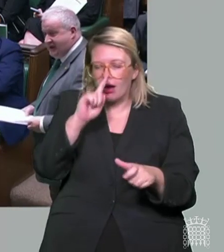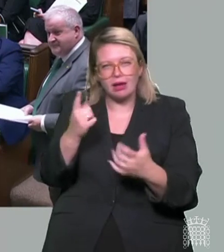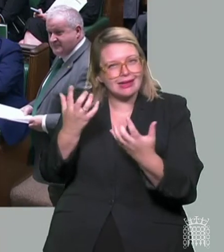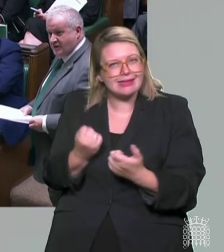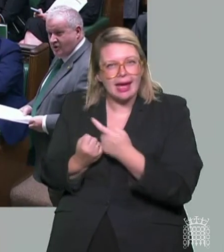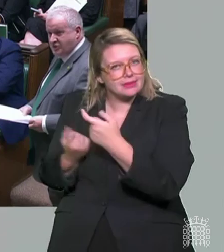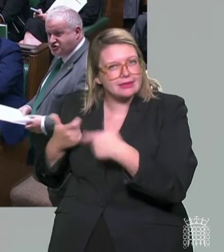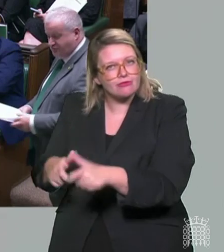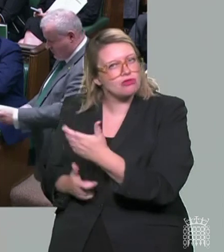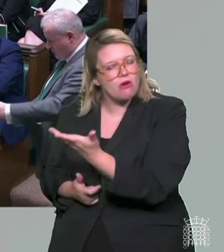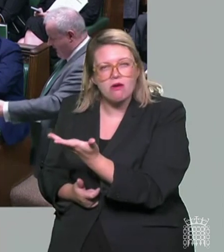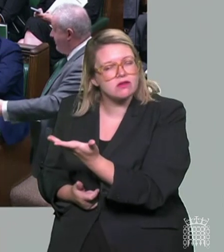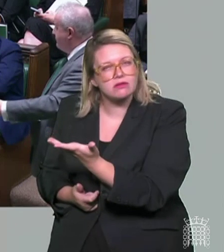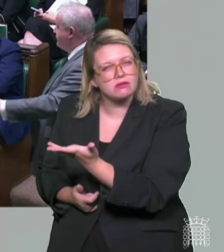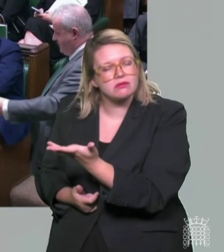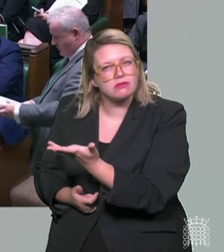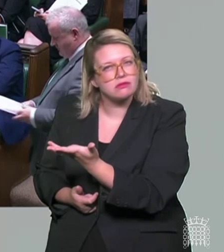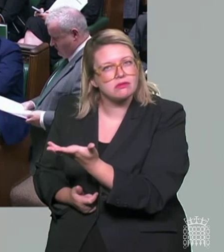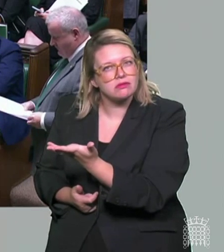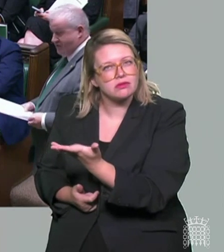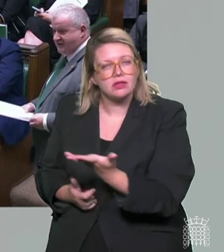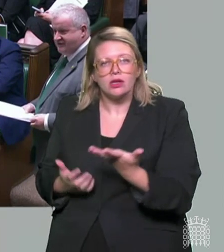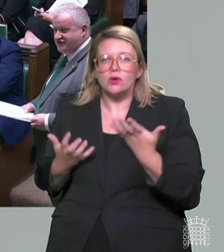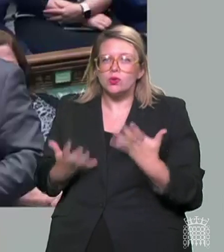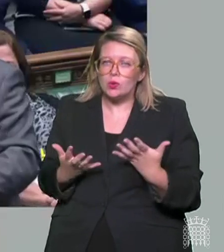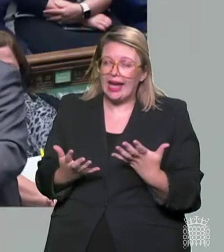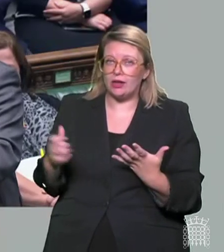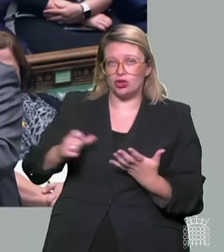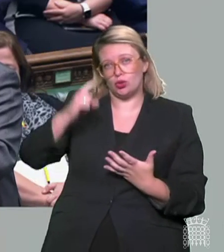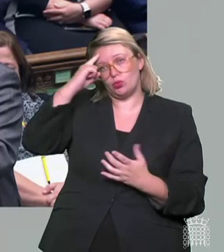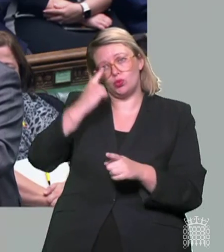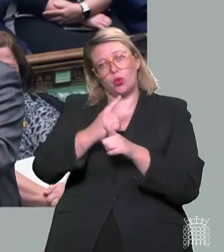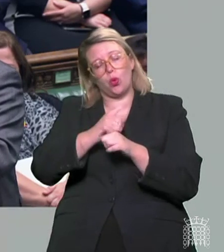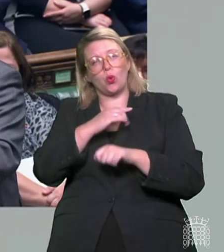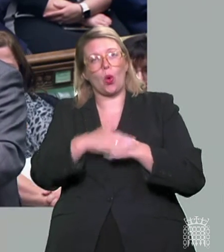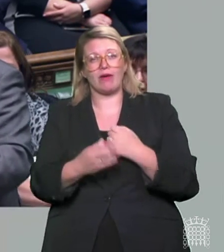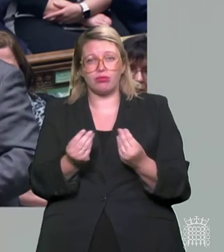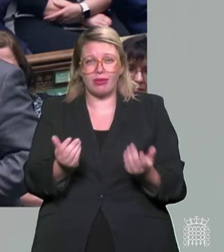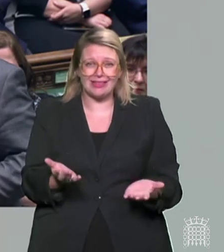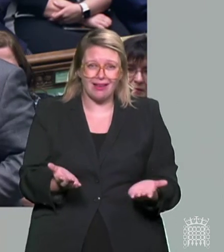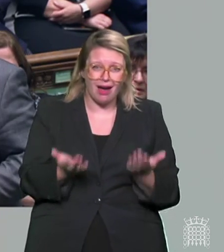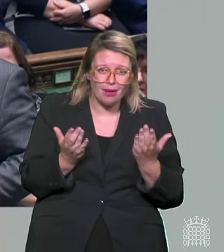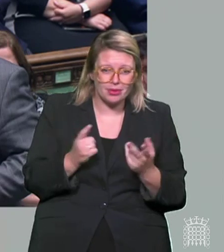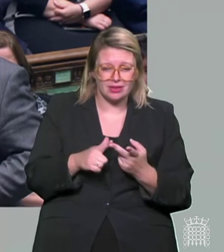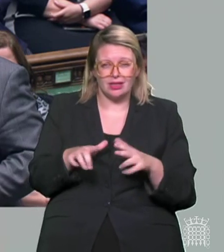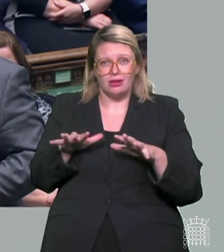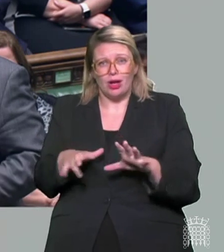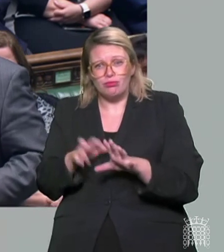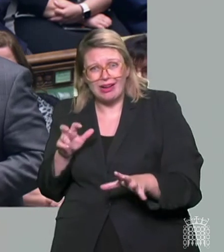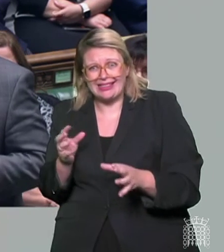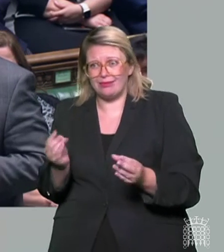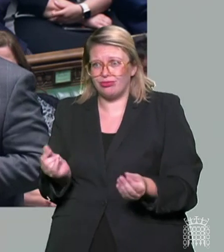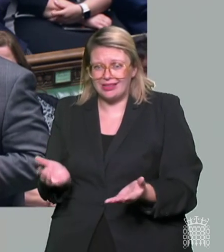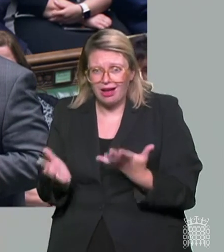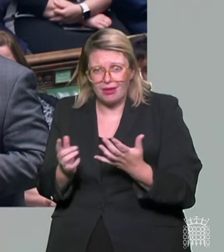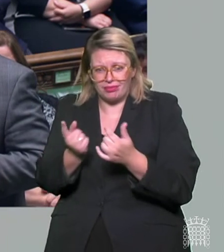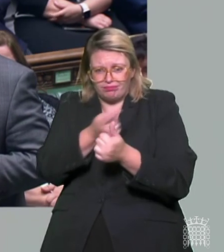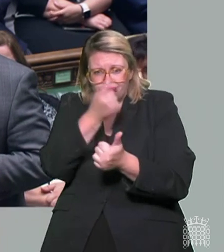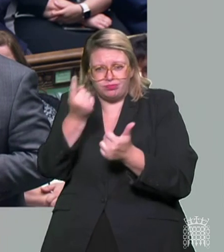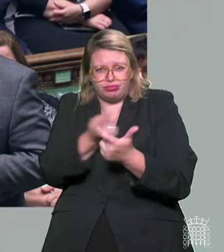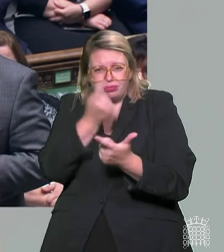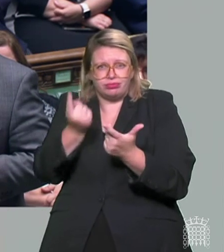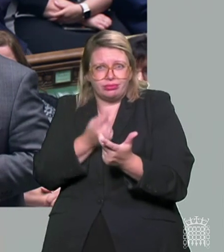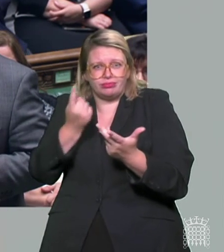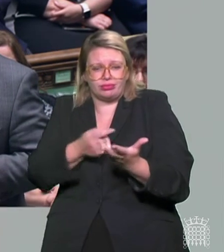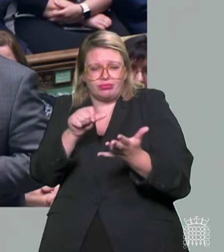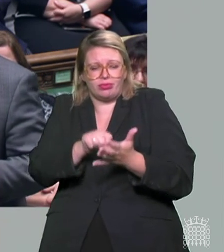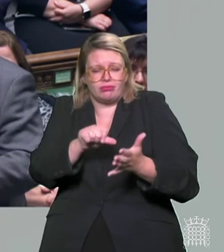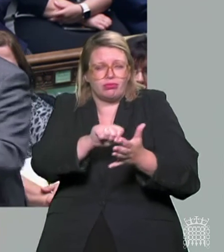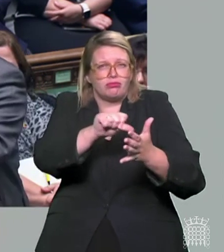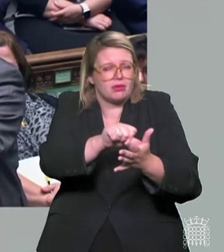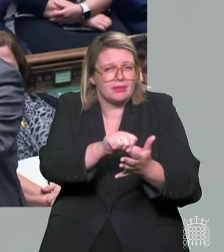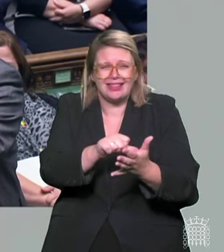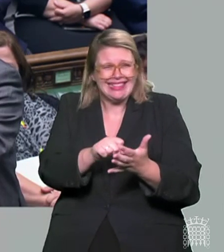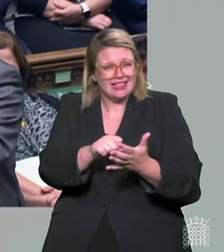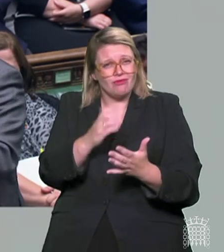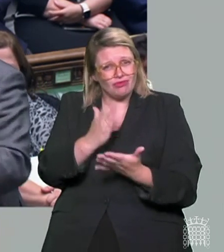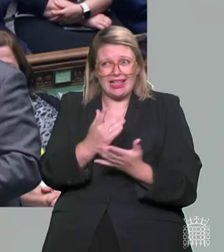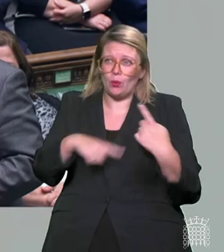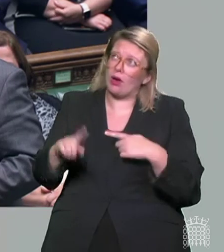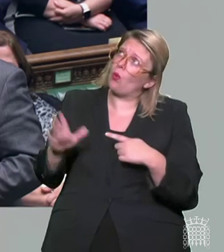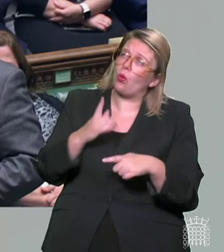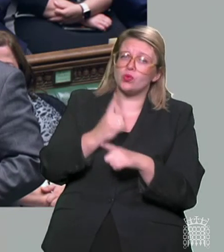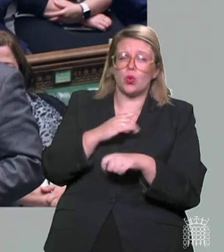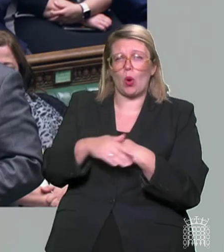Today we should be talking about the Tory cost of living crisis, soaring inflation and the growing costs of Brexit, but instead it is always about him.